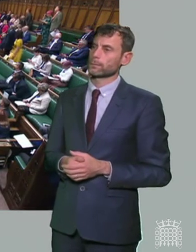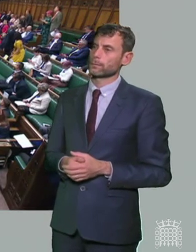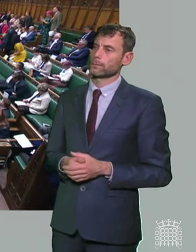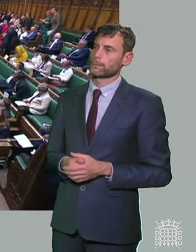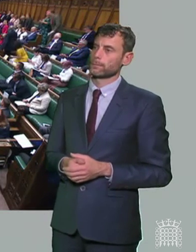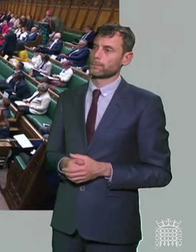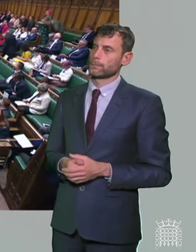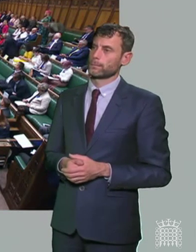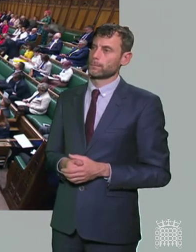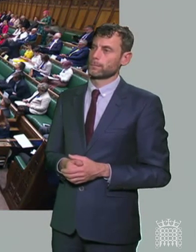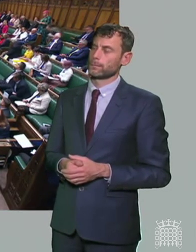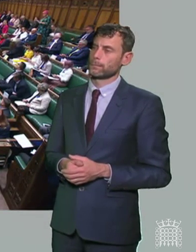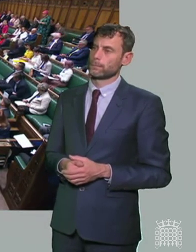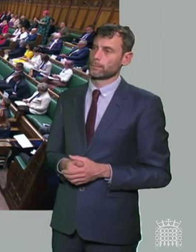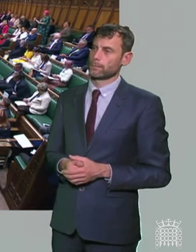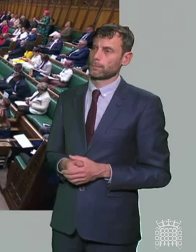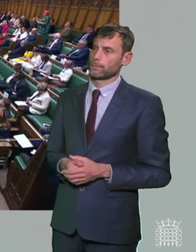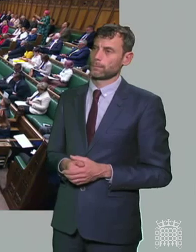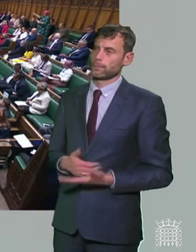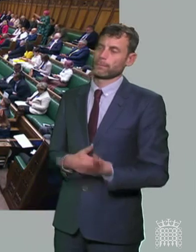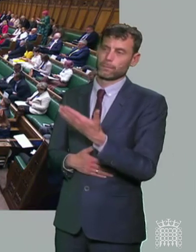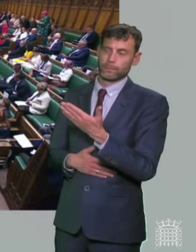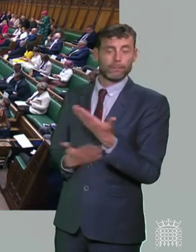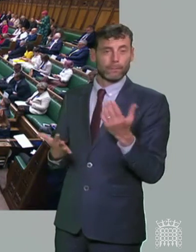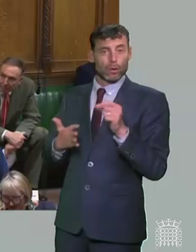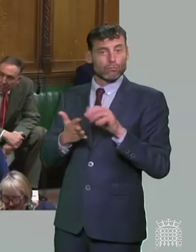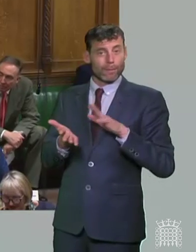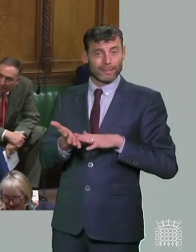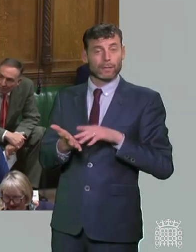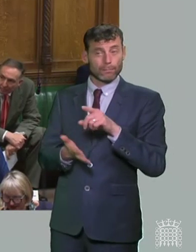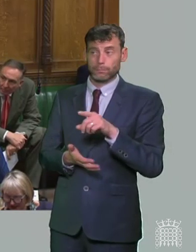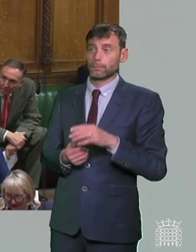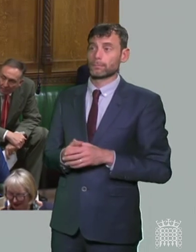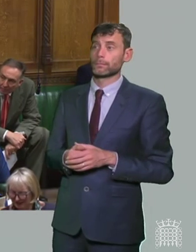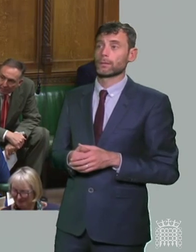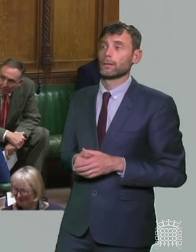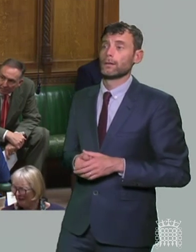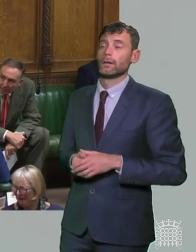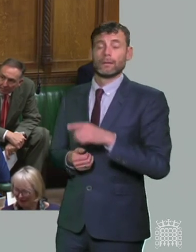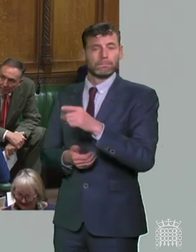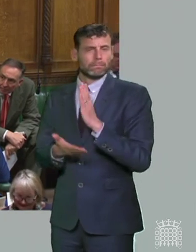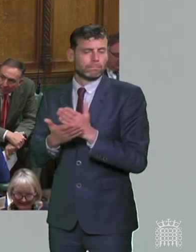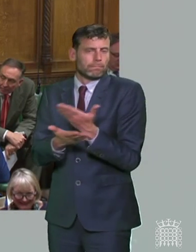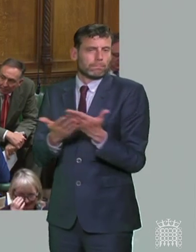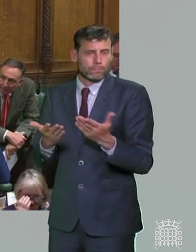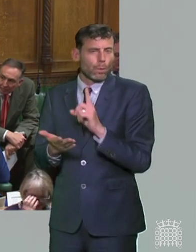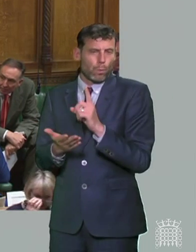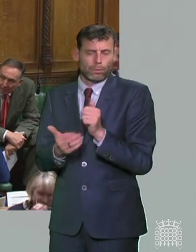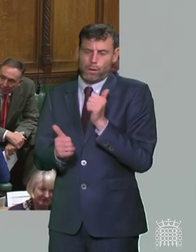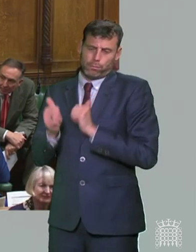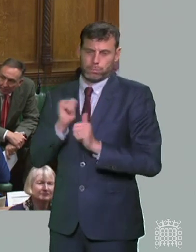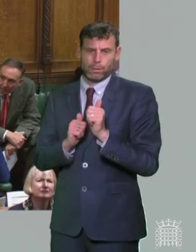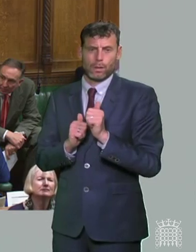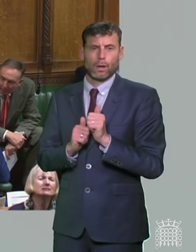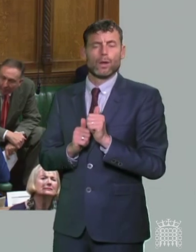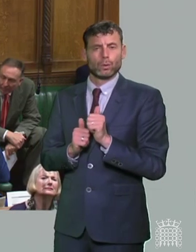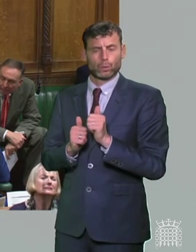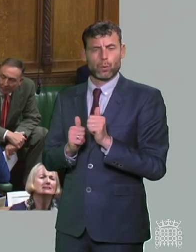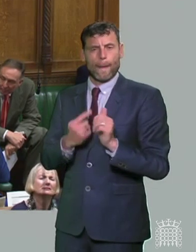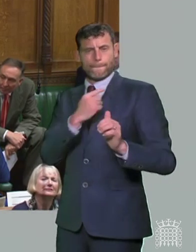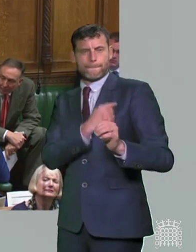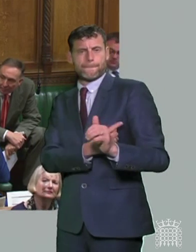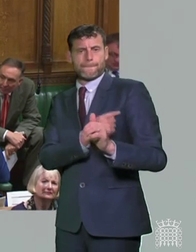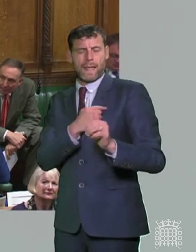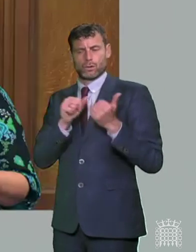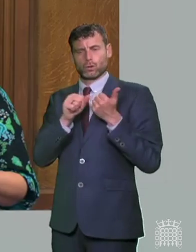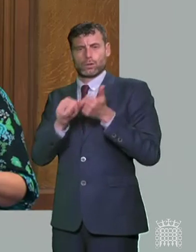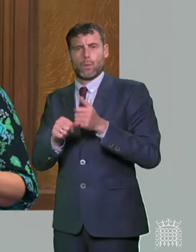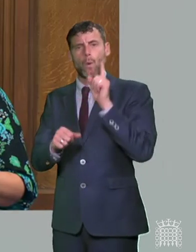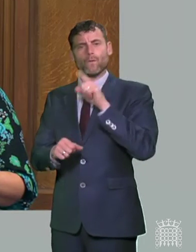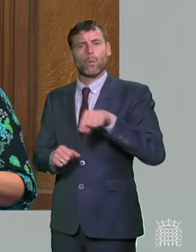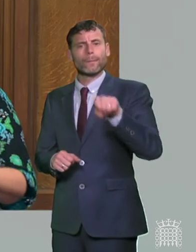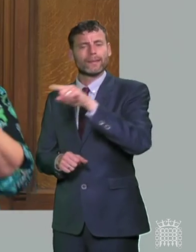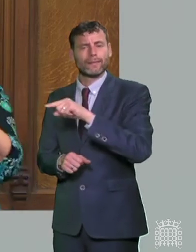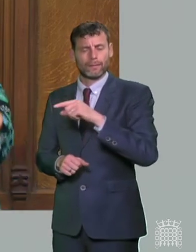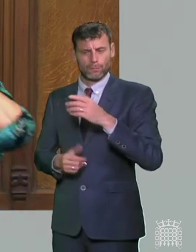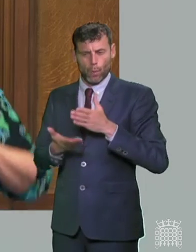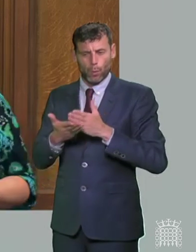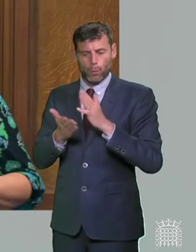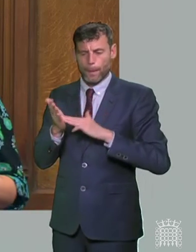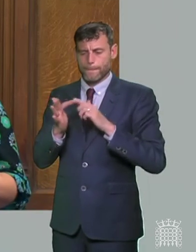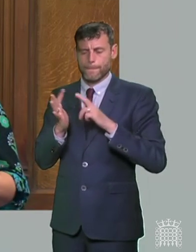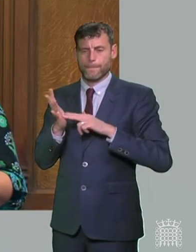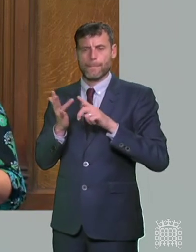I am sure the Prime Minister is as thrilled as I am that you, Mr Speaker, signed the Wellbeing of Women menopause workplace pledge last week to show support for women in this place.